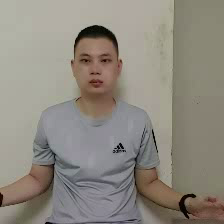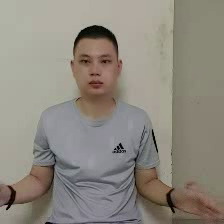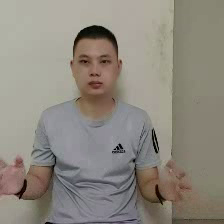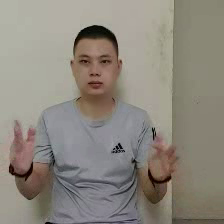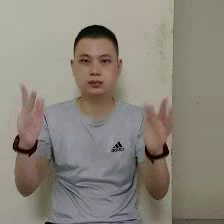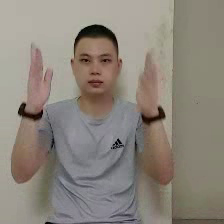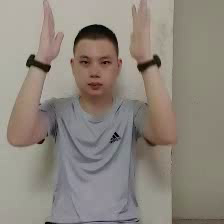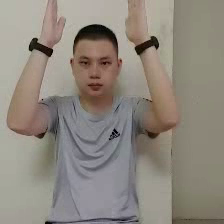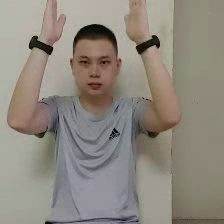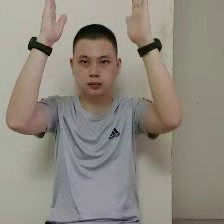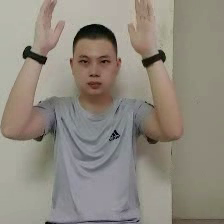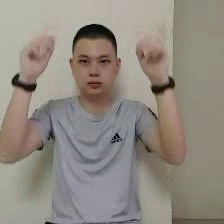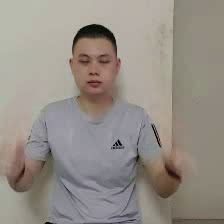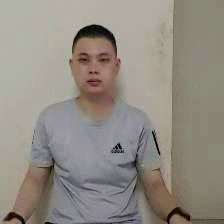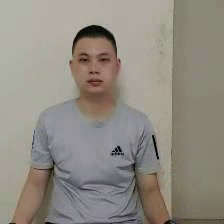Chạy